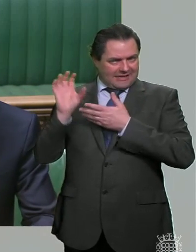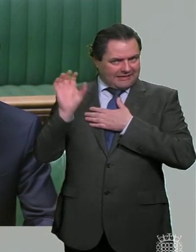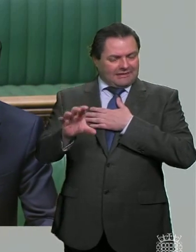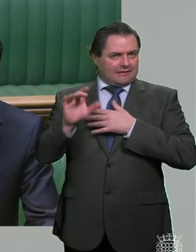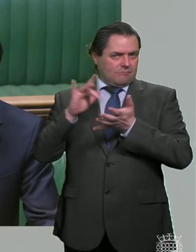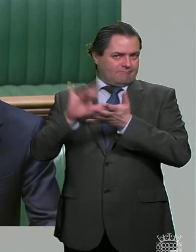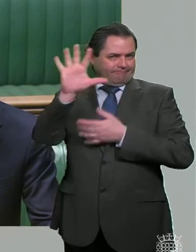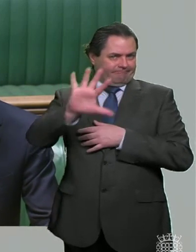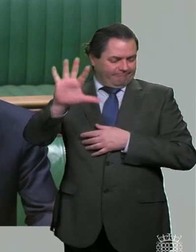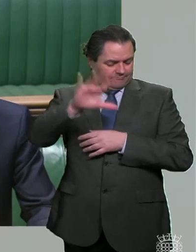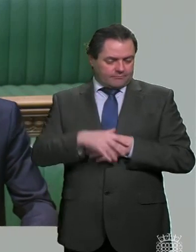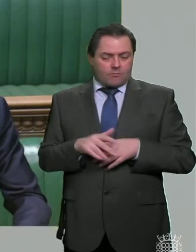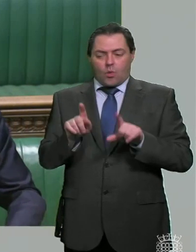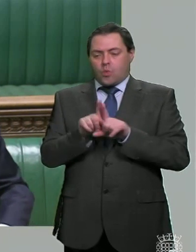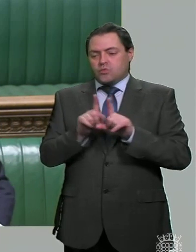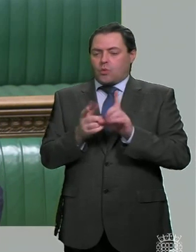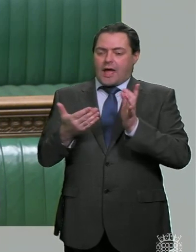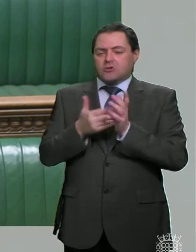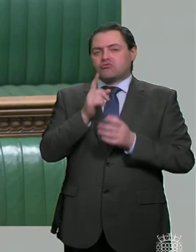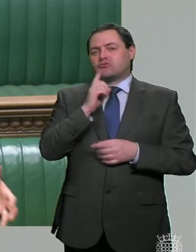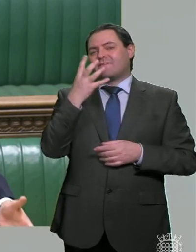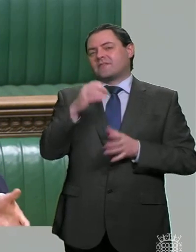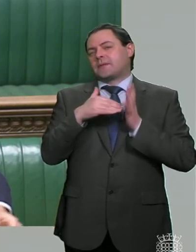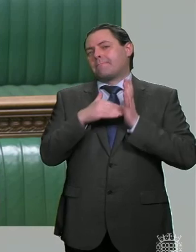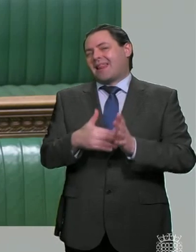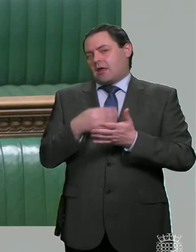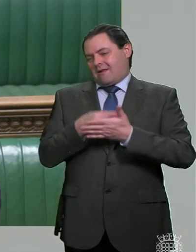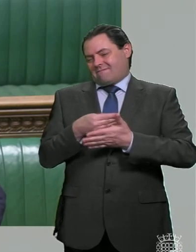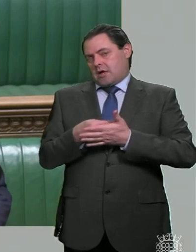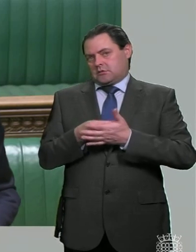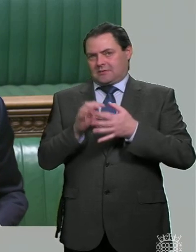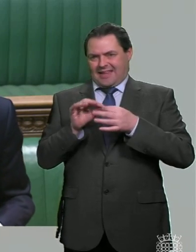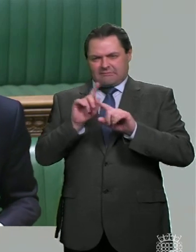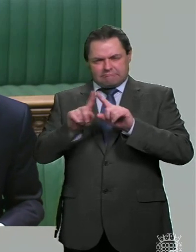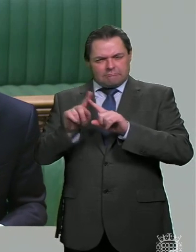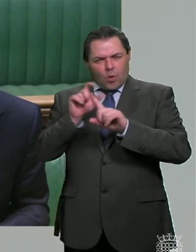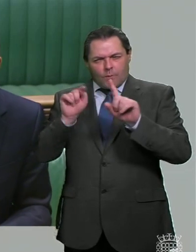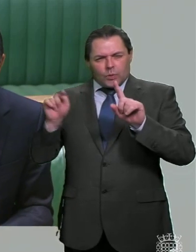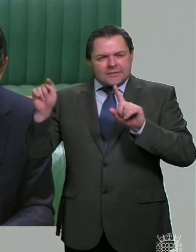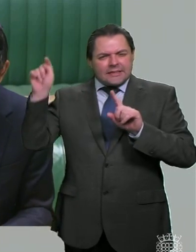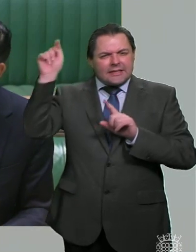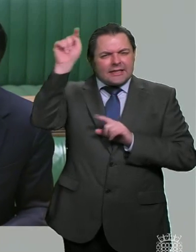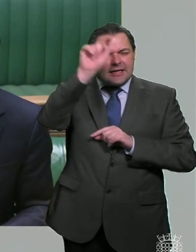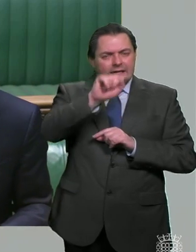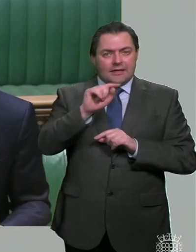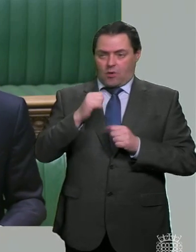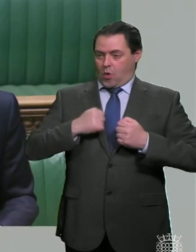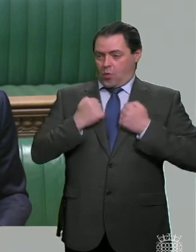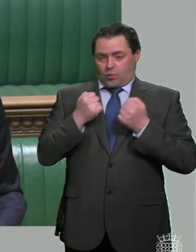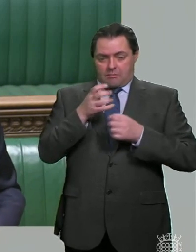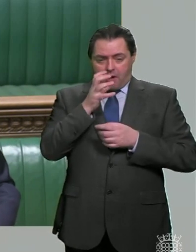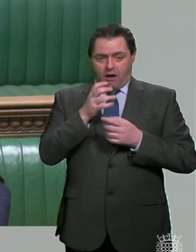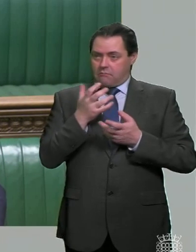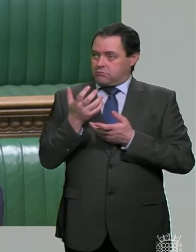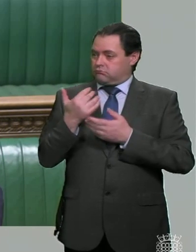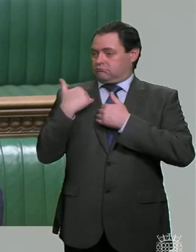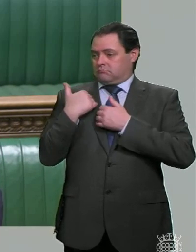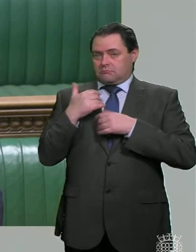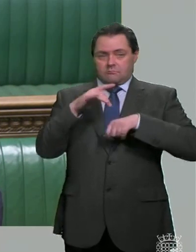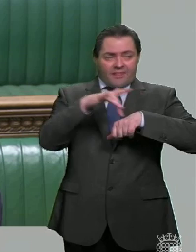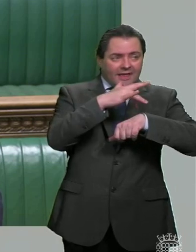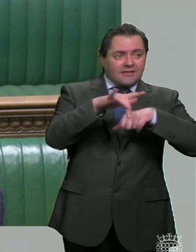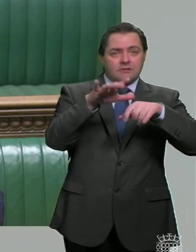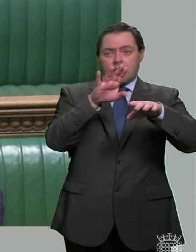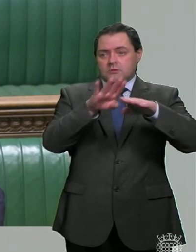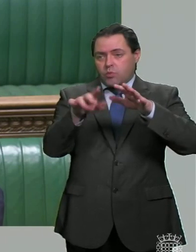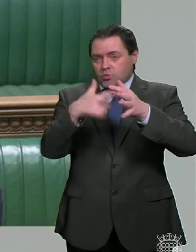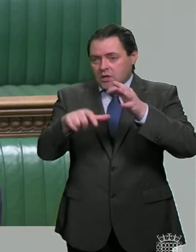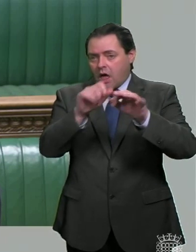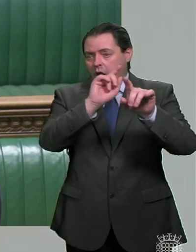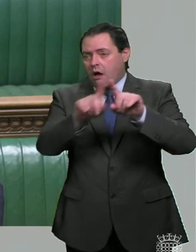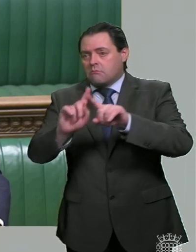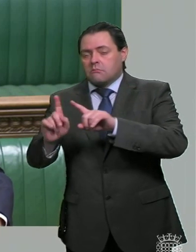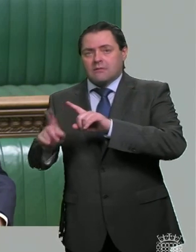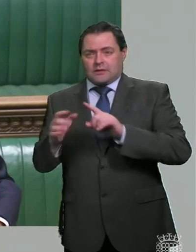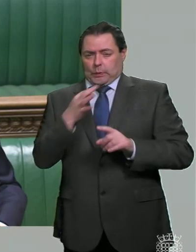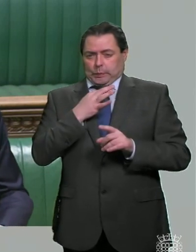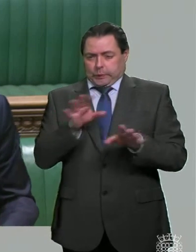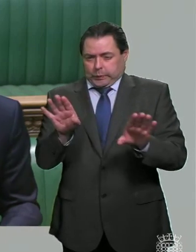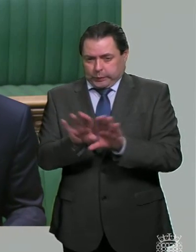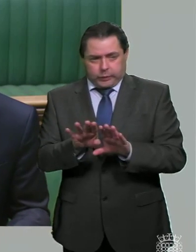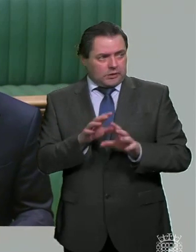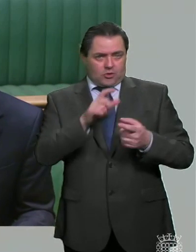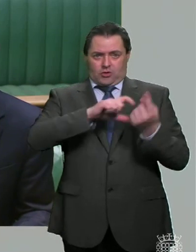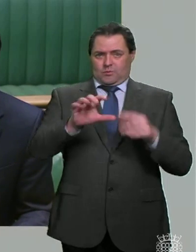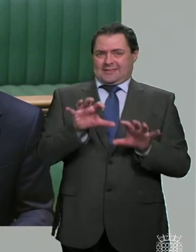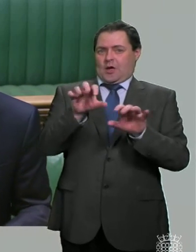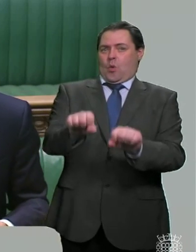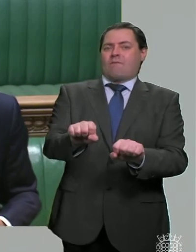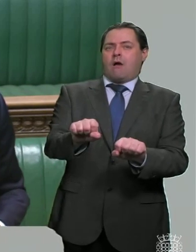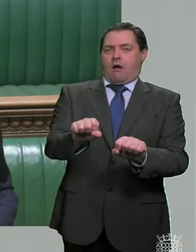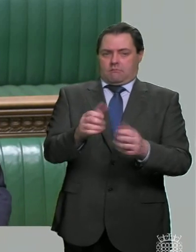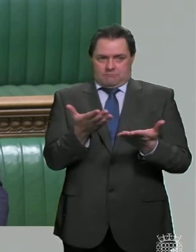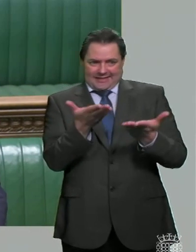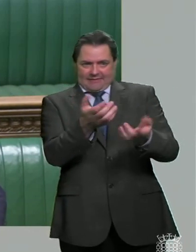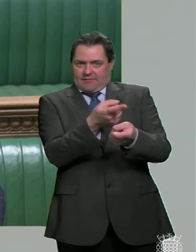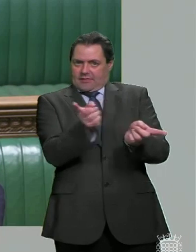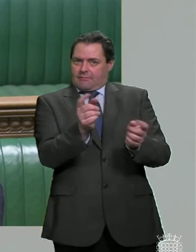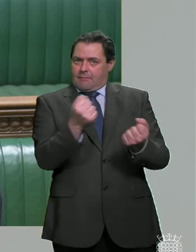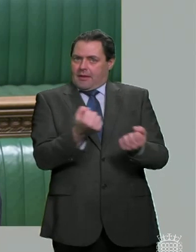We are creating a £150-million fund to help communities across the UK take ownership of pubs, theatres, shops or local sports clubs at risk of loss, putting more power in the hands of local people.